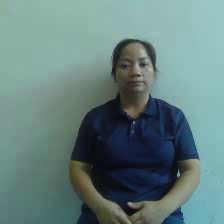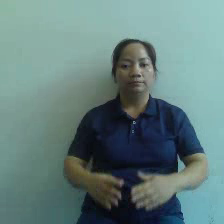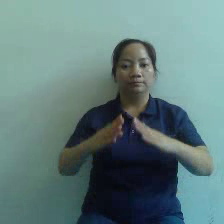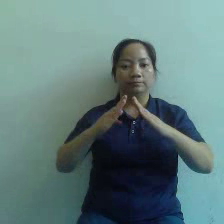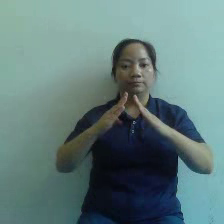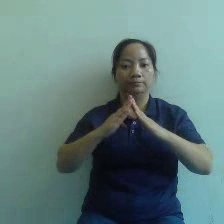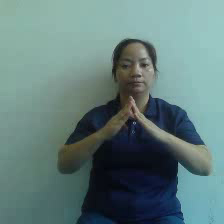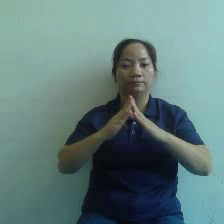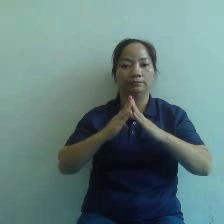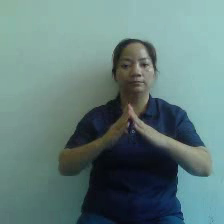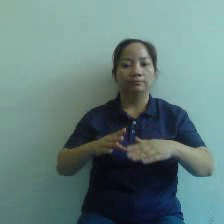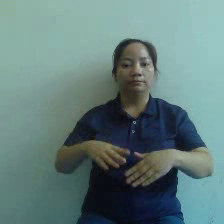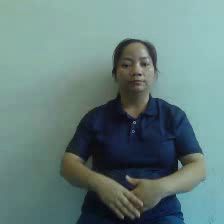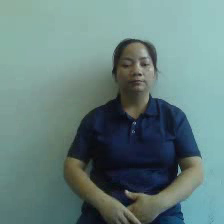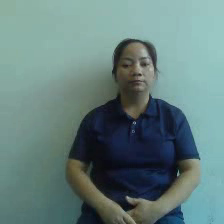Nhà